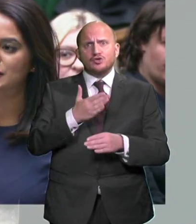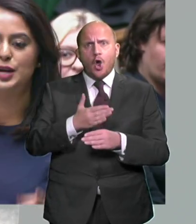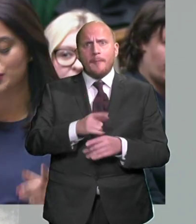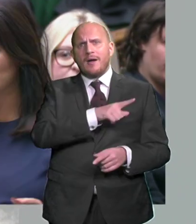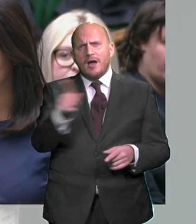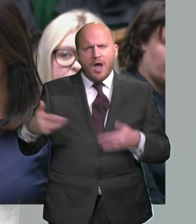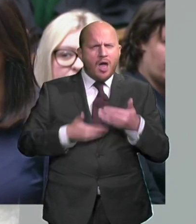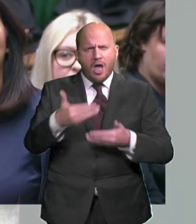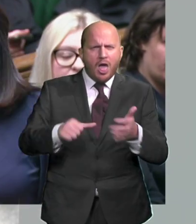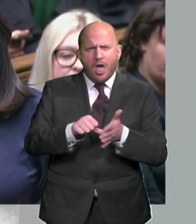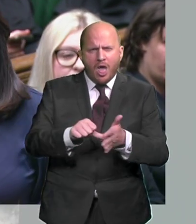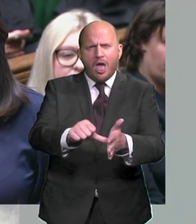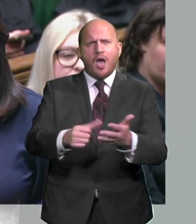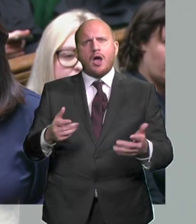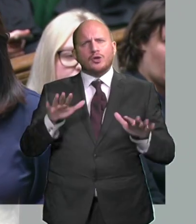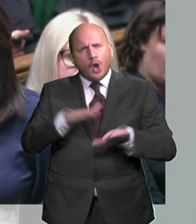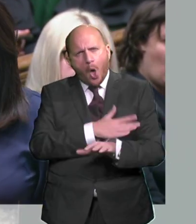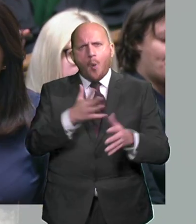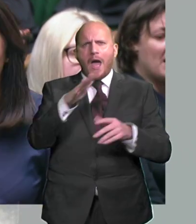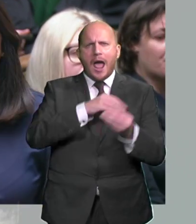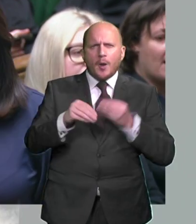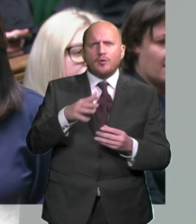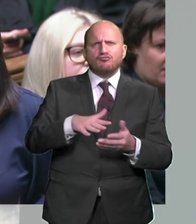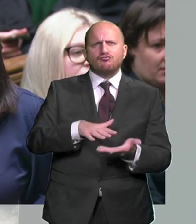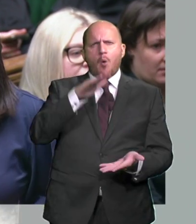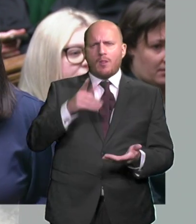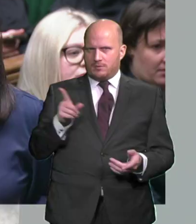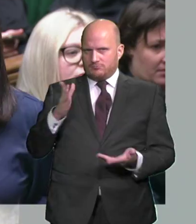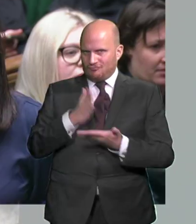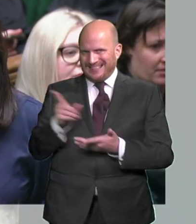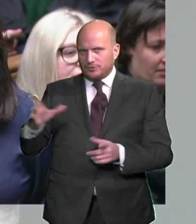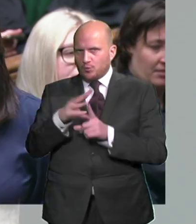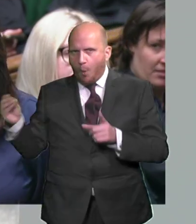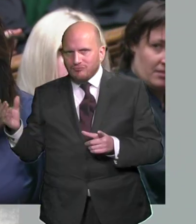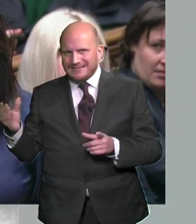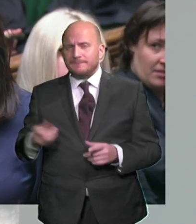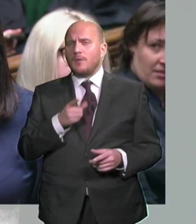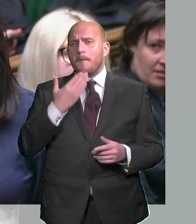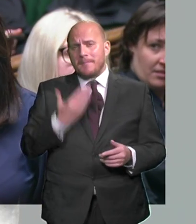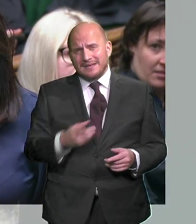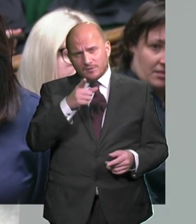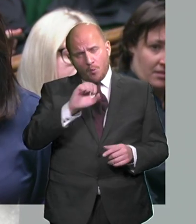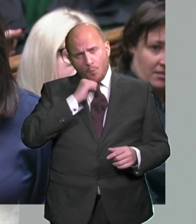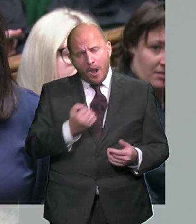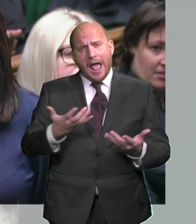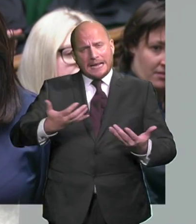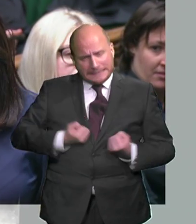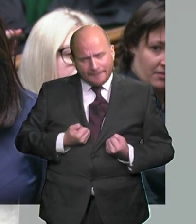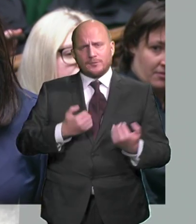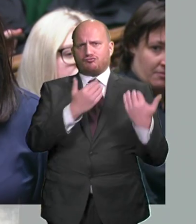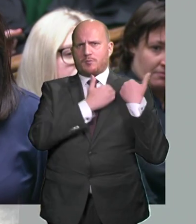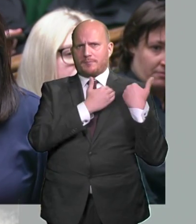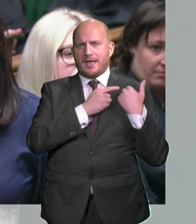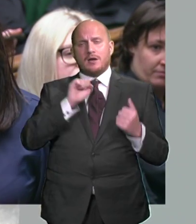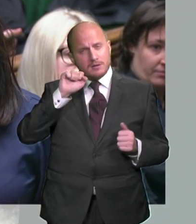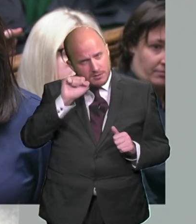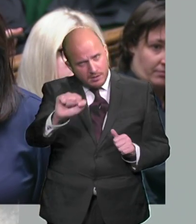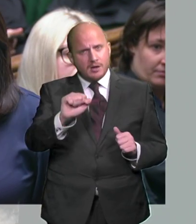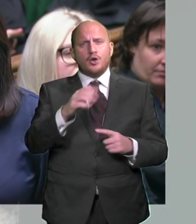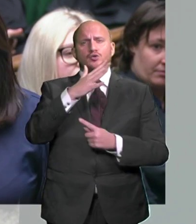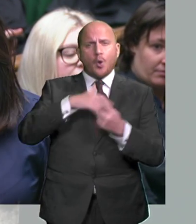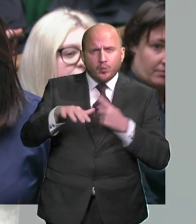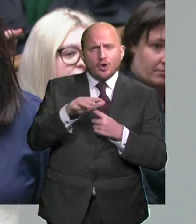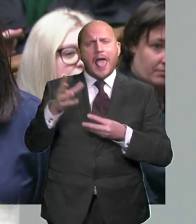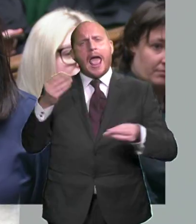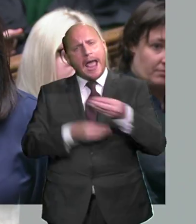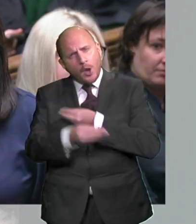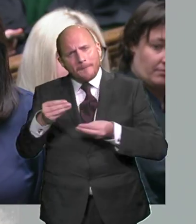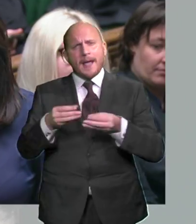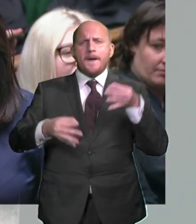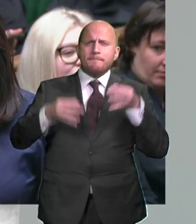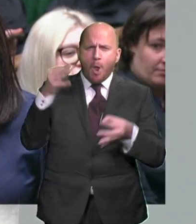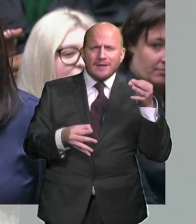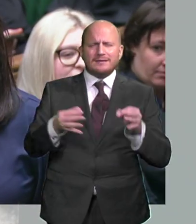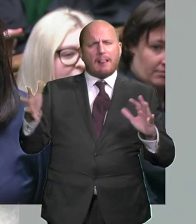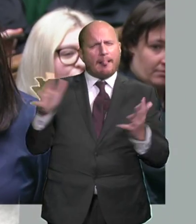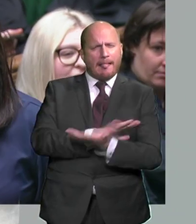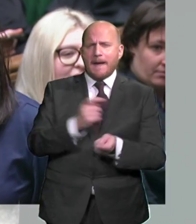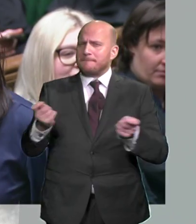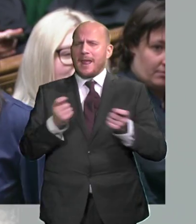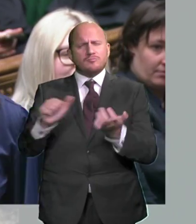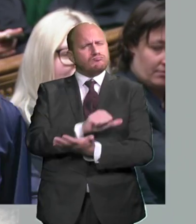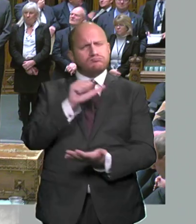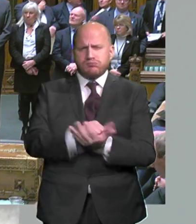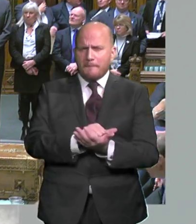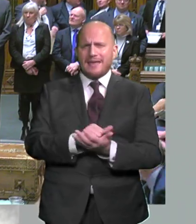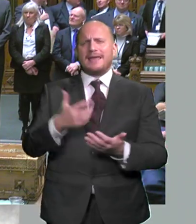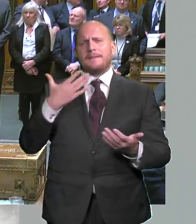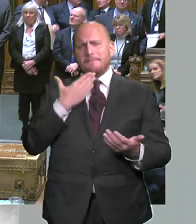Can the Deputy Prime Minister inform the House when the Tory Government will finally accept responsibility for their economic, social and political mismanagement, rather than blaming everyone else?